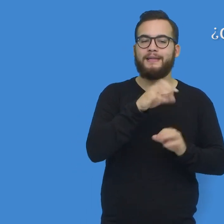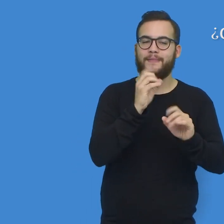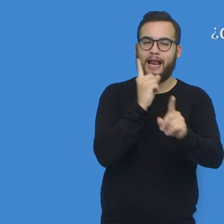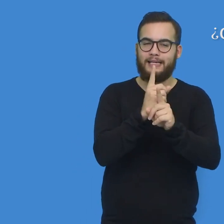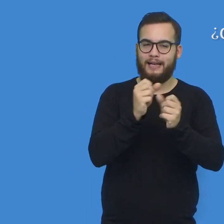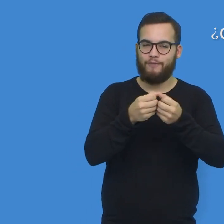contra